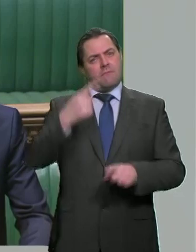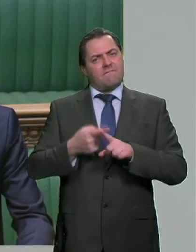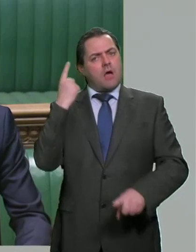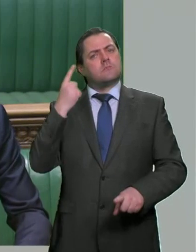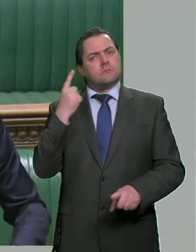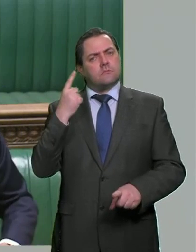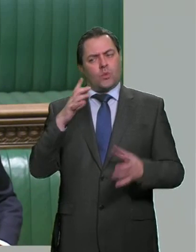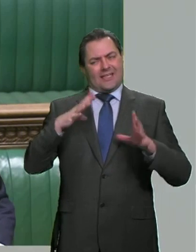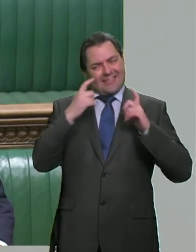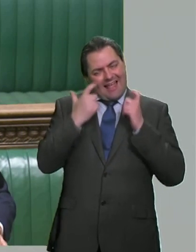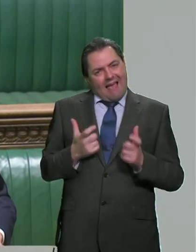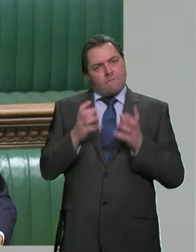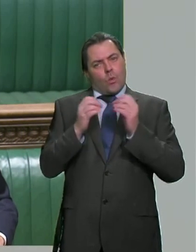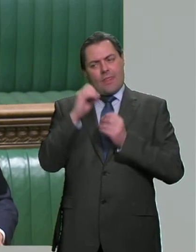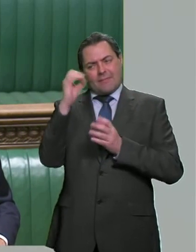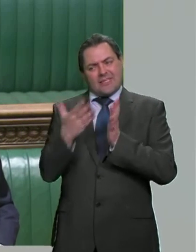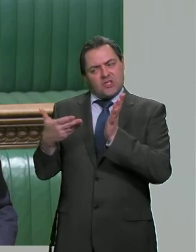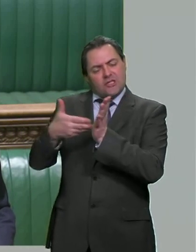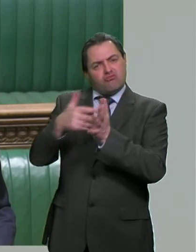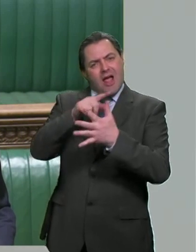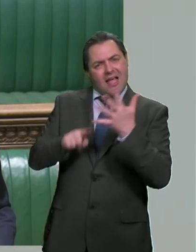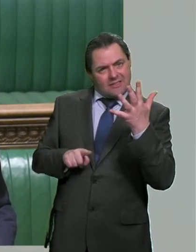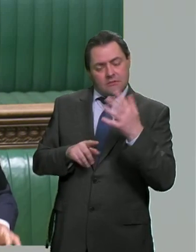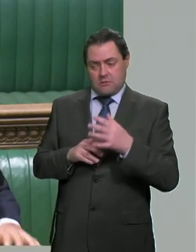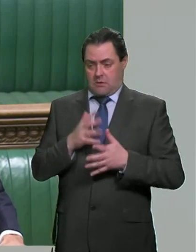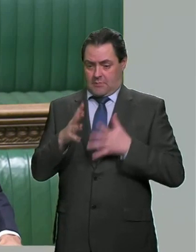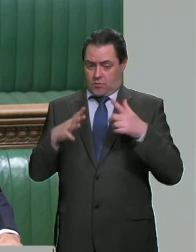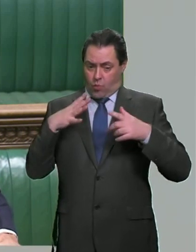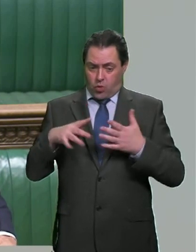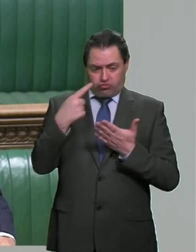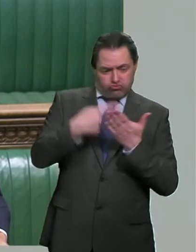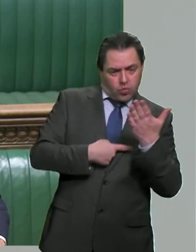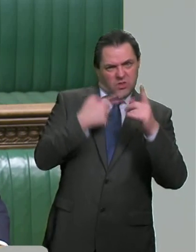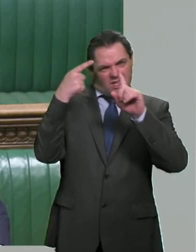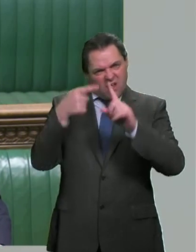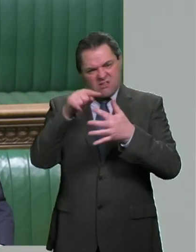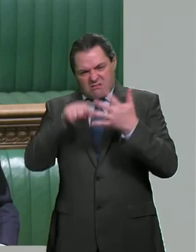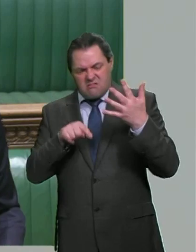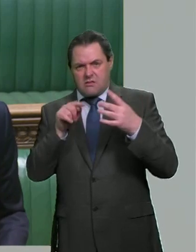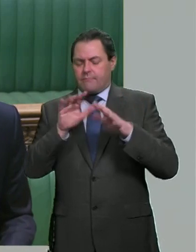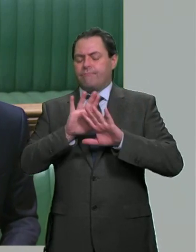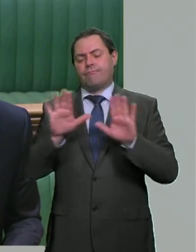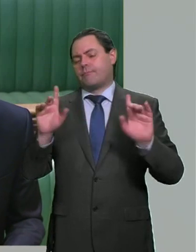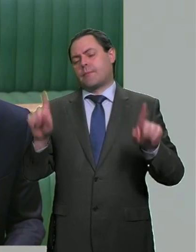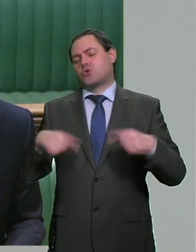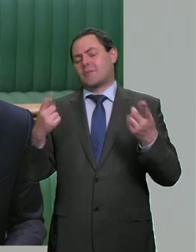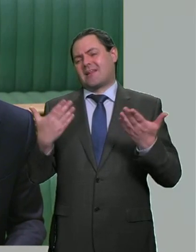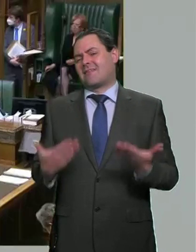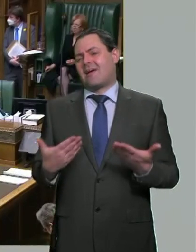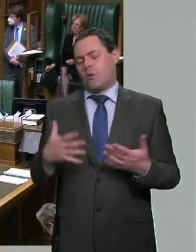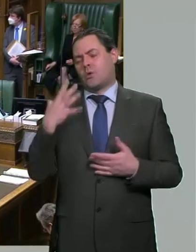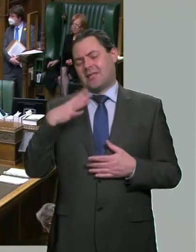This Budget is not the time to set detailed fiscal rules with precise targets and dates to achieve them by.